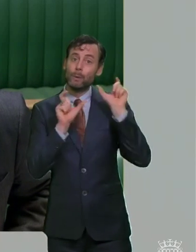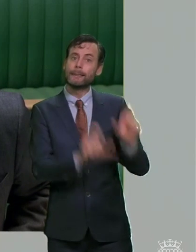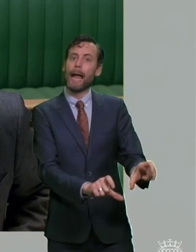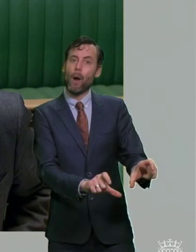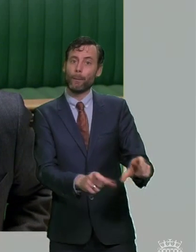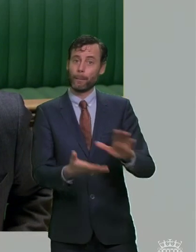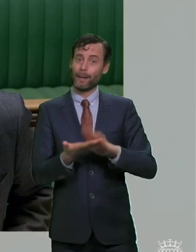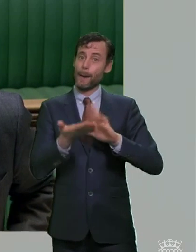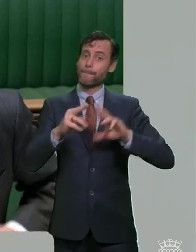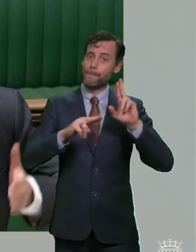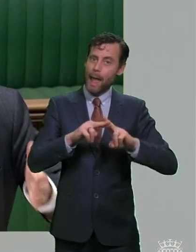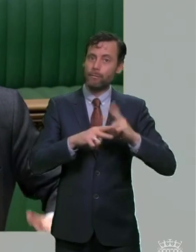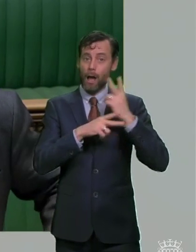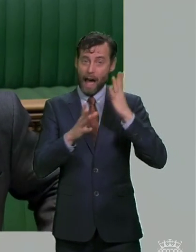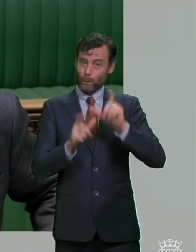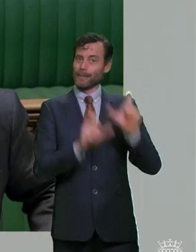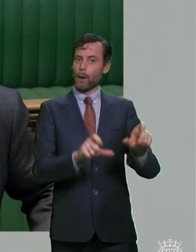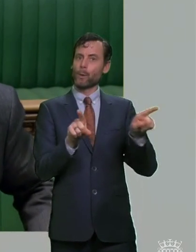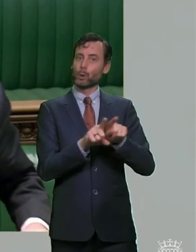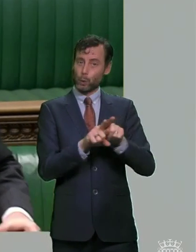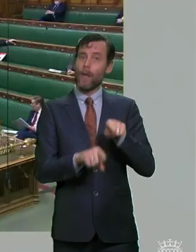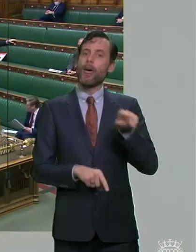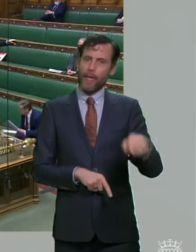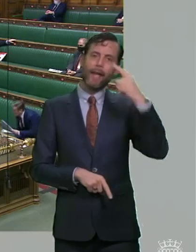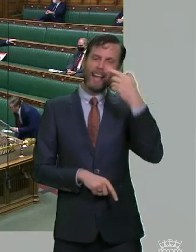payment, provided they meet the criteria. I think he is aware of that.